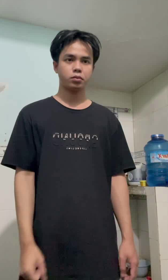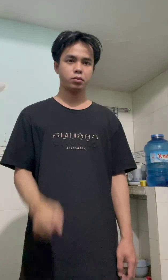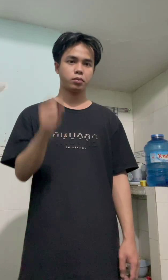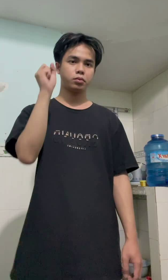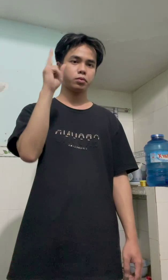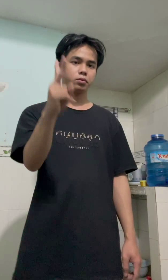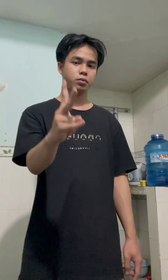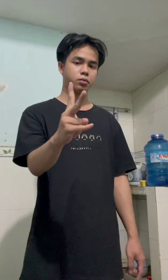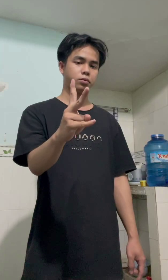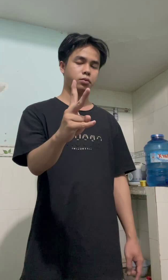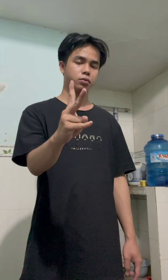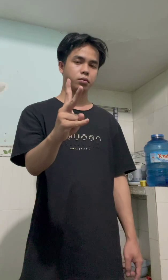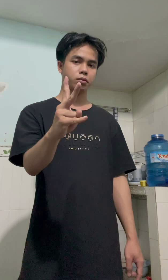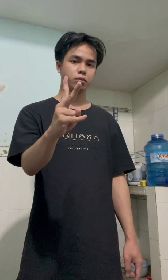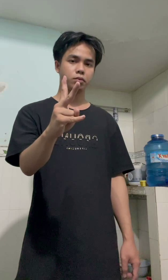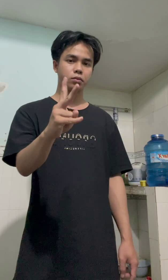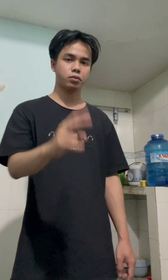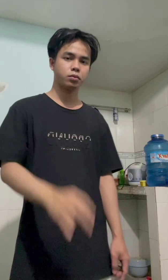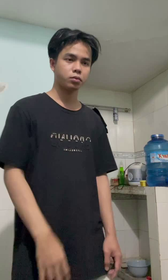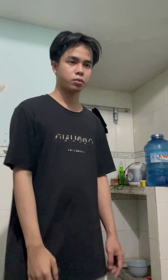h